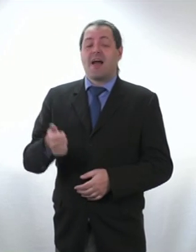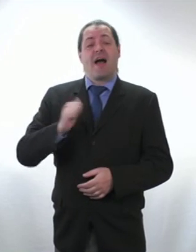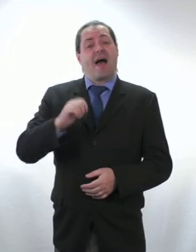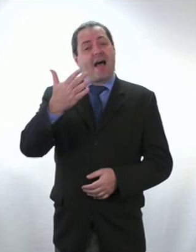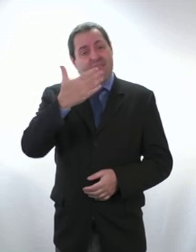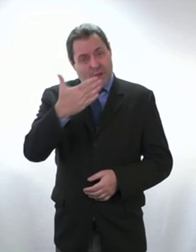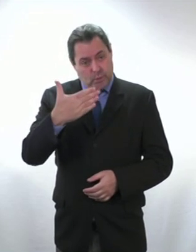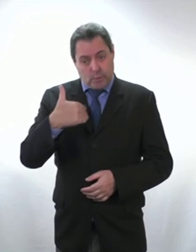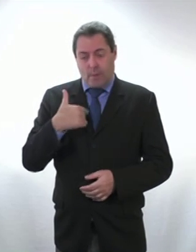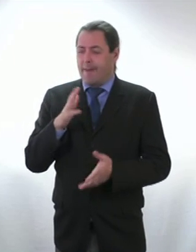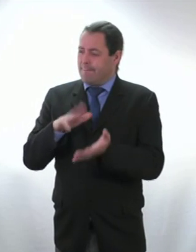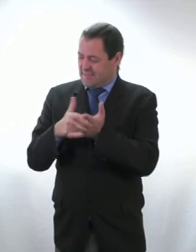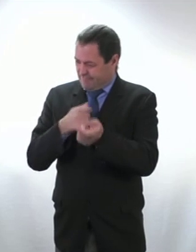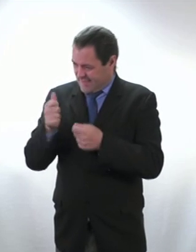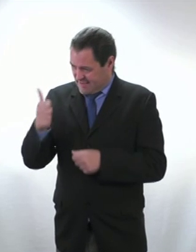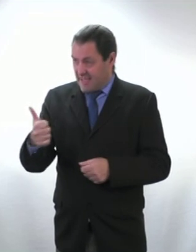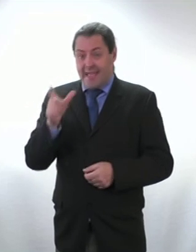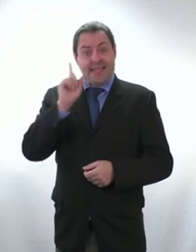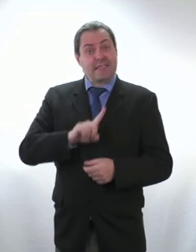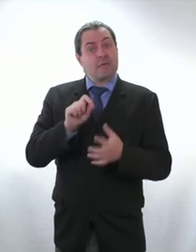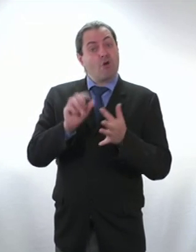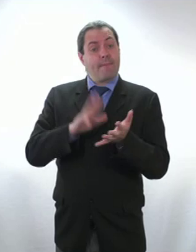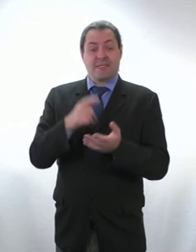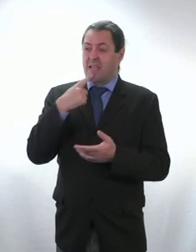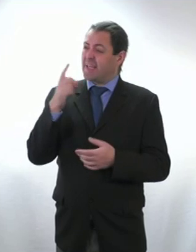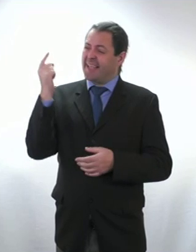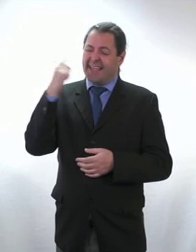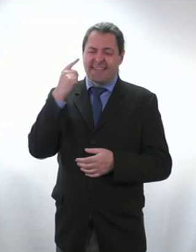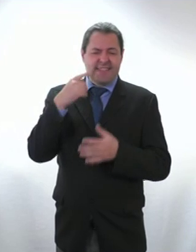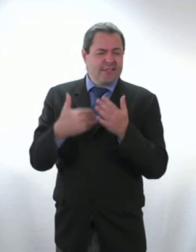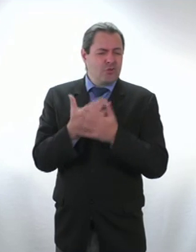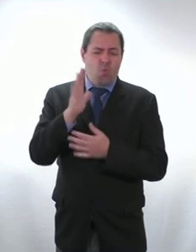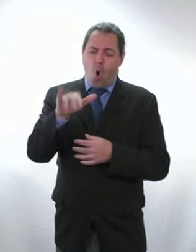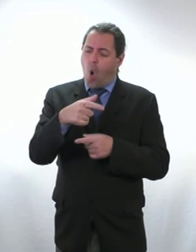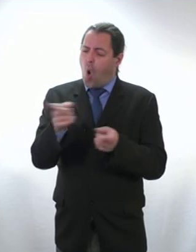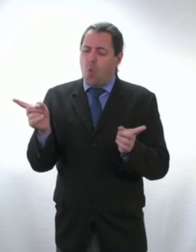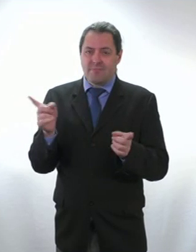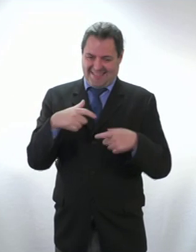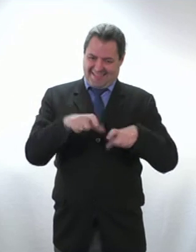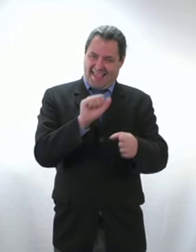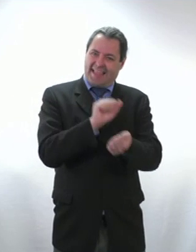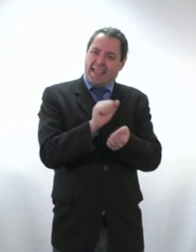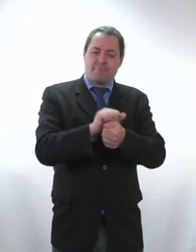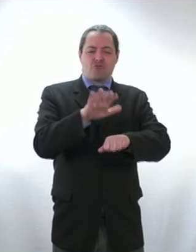Yesterday, the Prime Minister said that it would be easy to build new homes “without destroying” our green spaces.